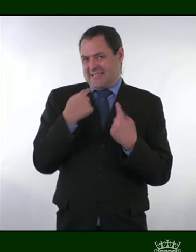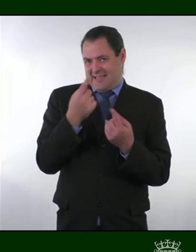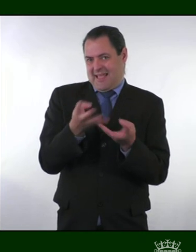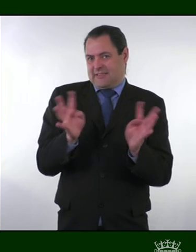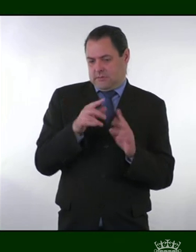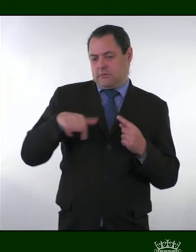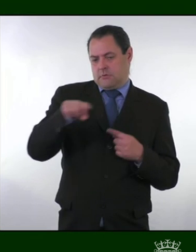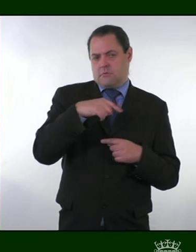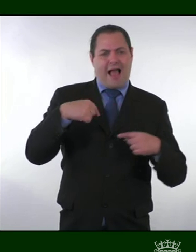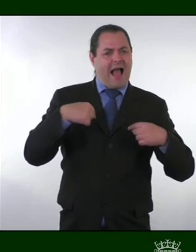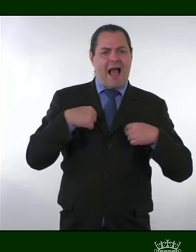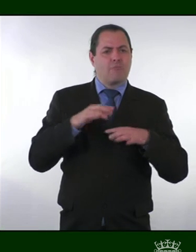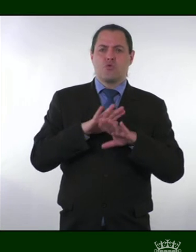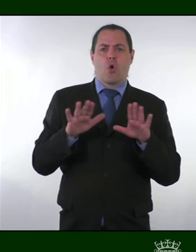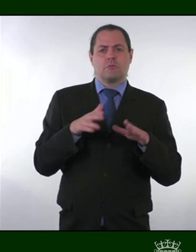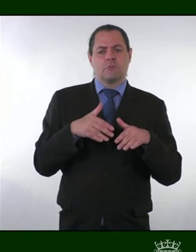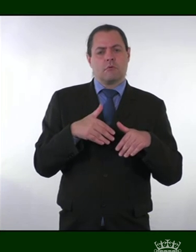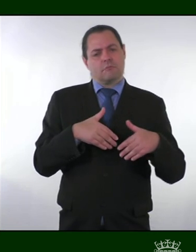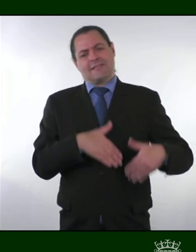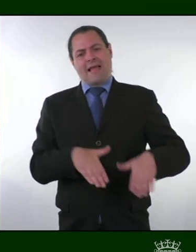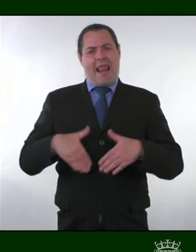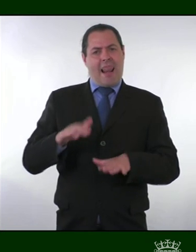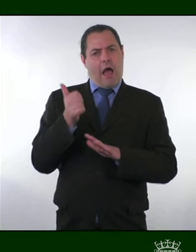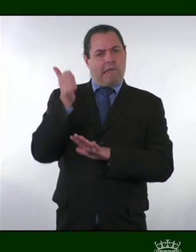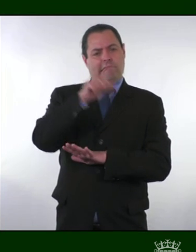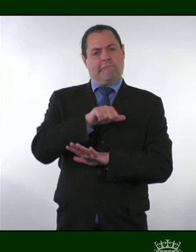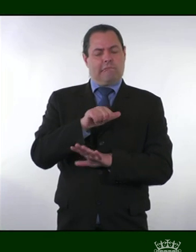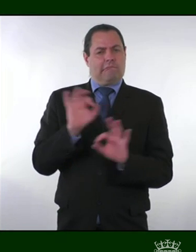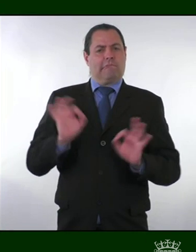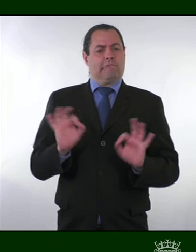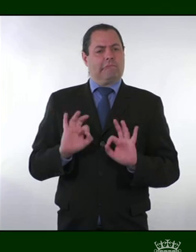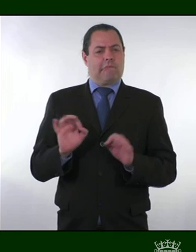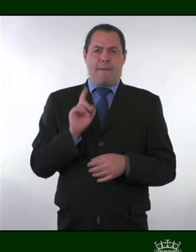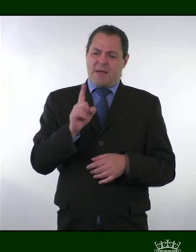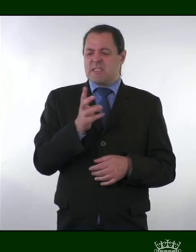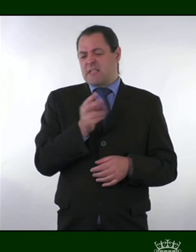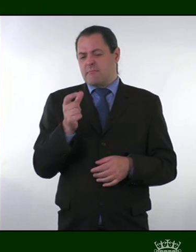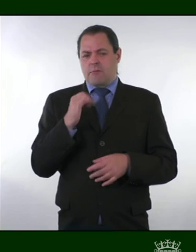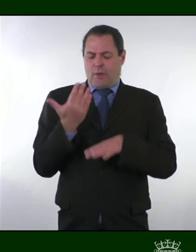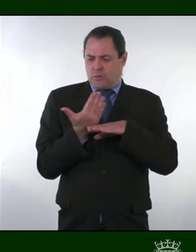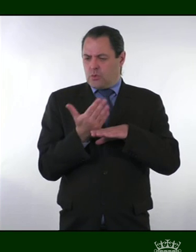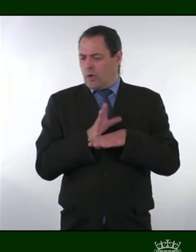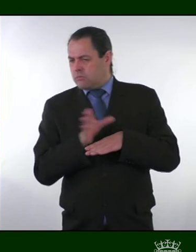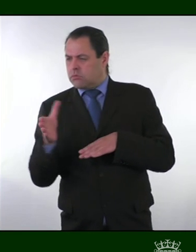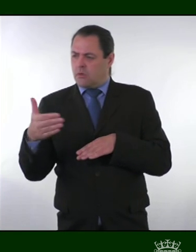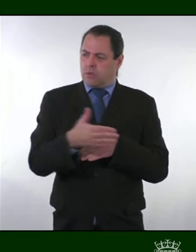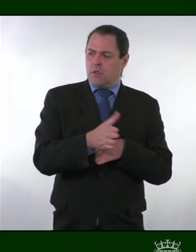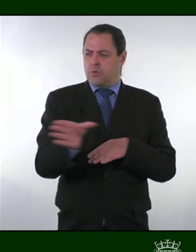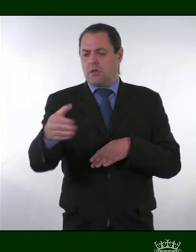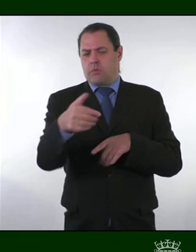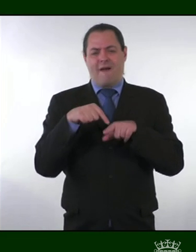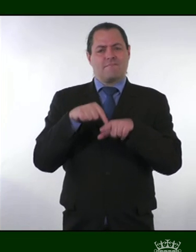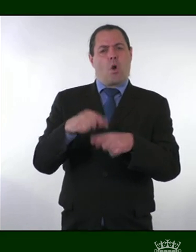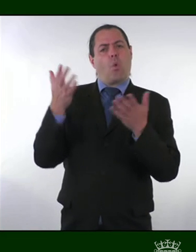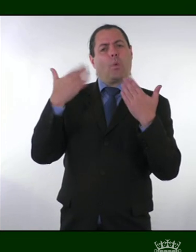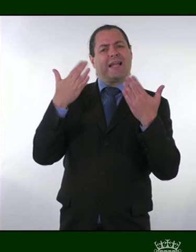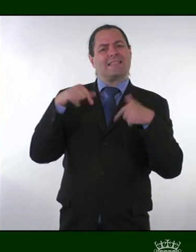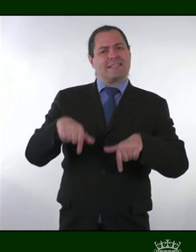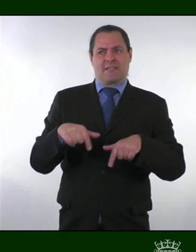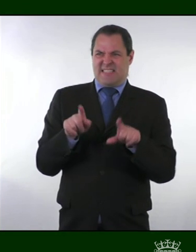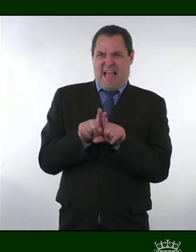“I am no great nautical expert but sometimes it is necessary to tack here…in response to the facts as they change”.